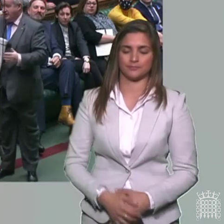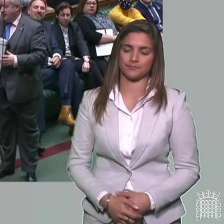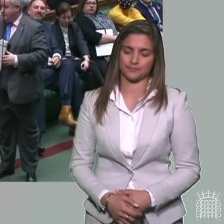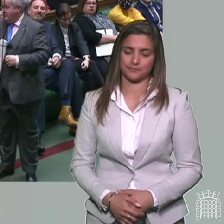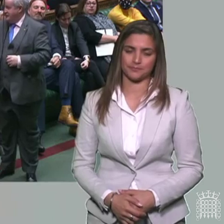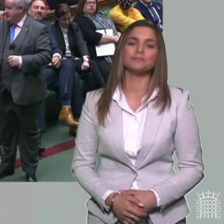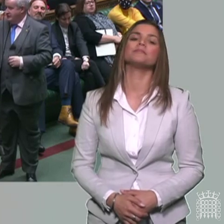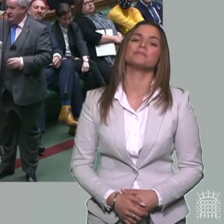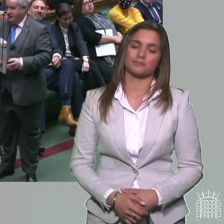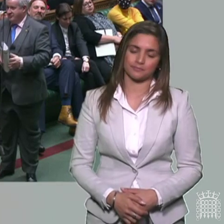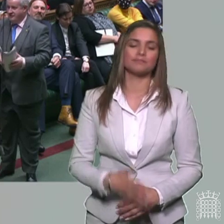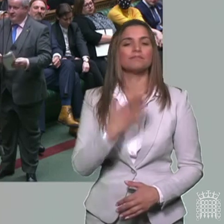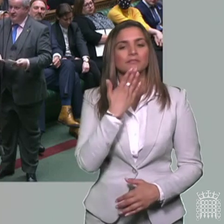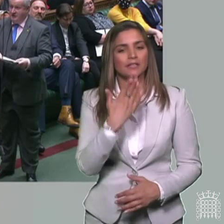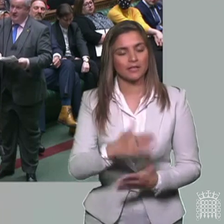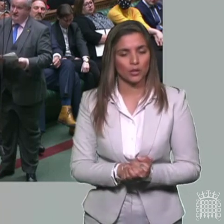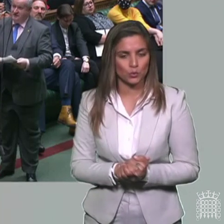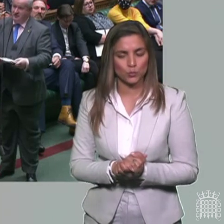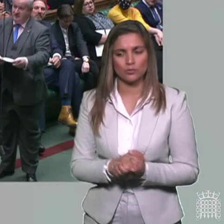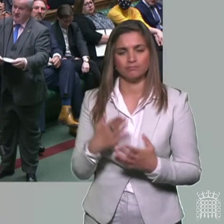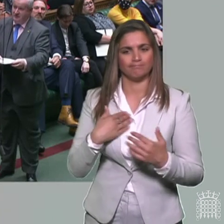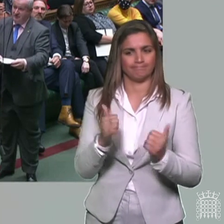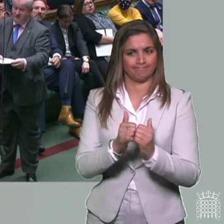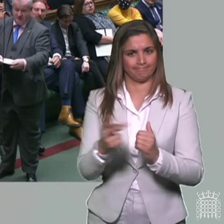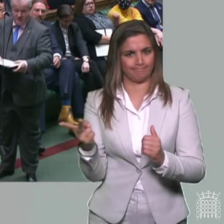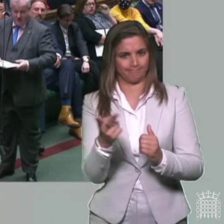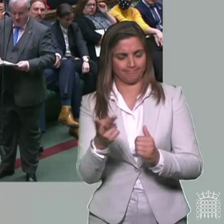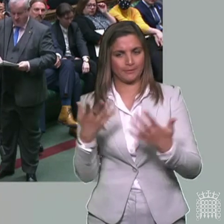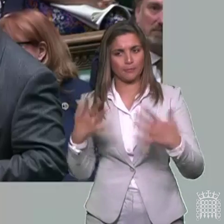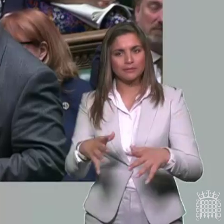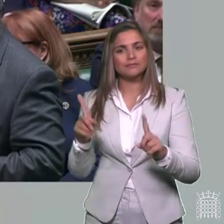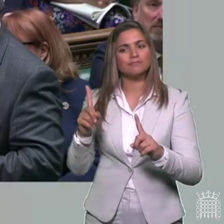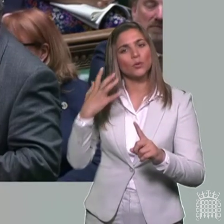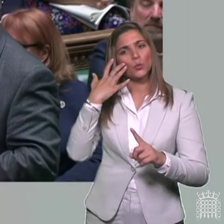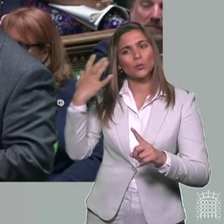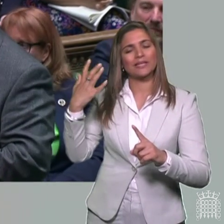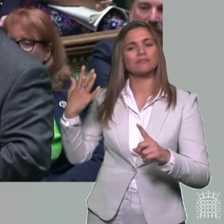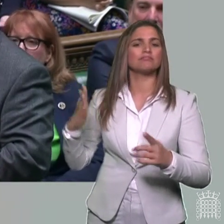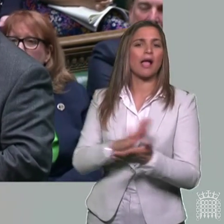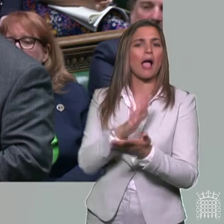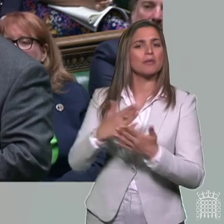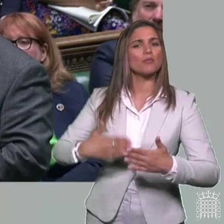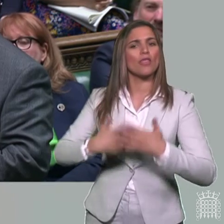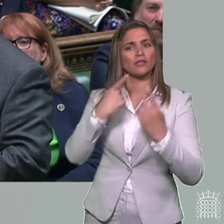May I join the Prime Minister and the Leader of the Opposition in wishing Her Majesty the Queen best wishes for her birthday tomorrow?